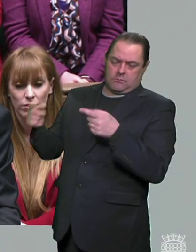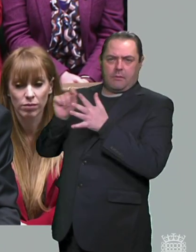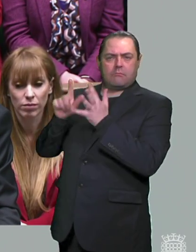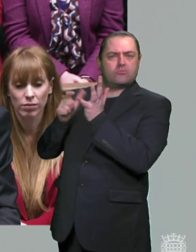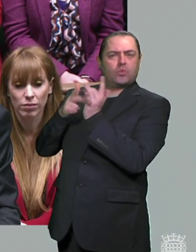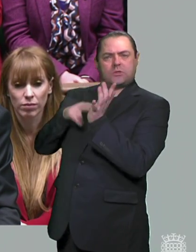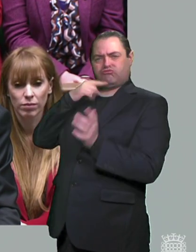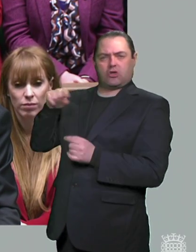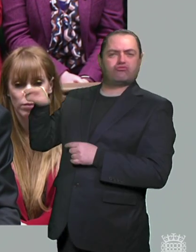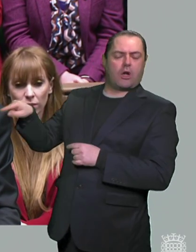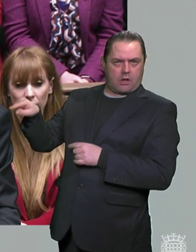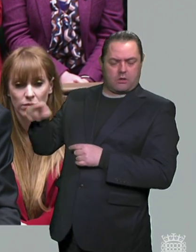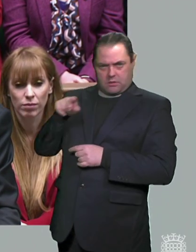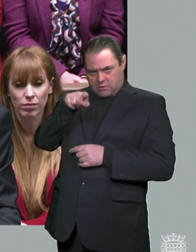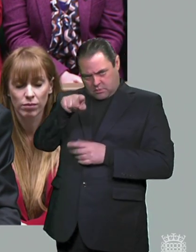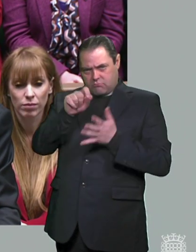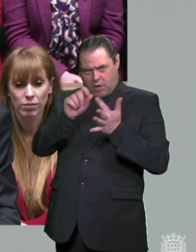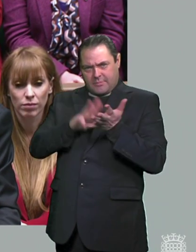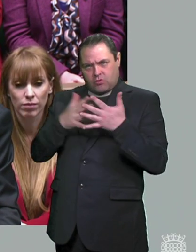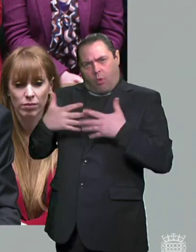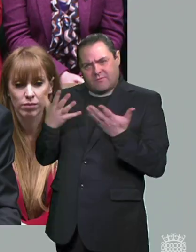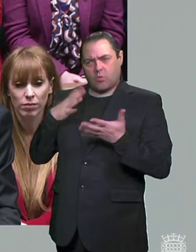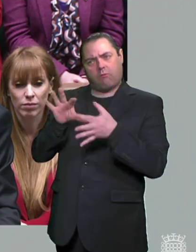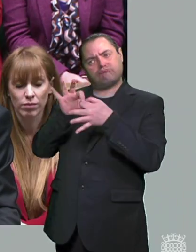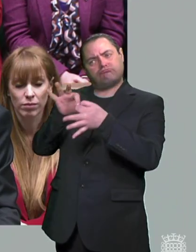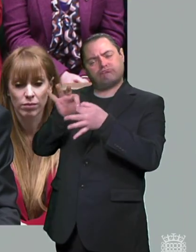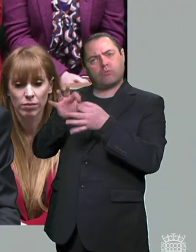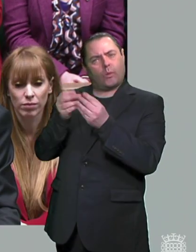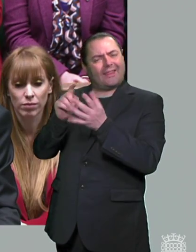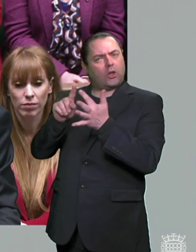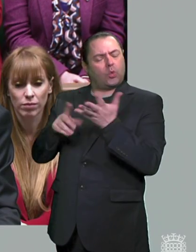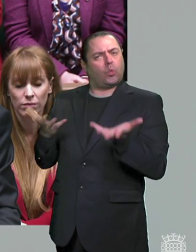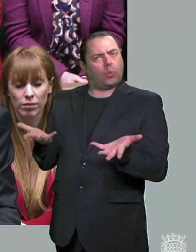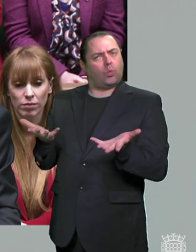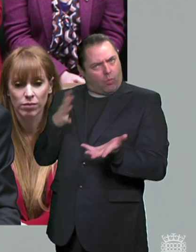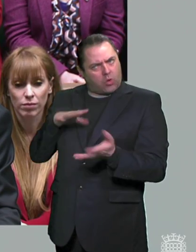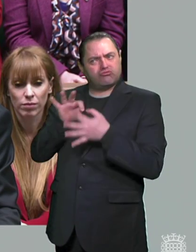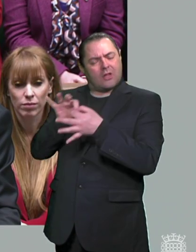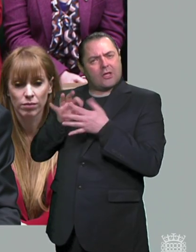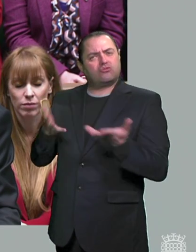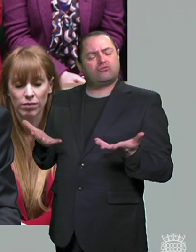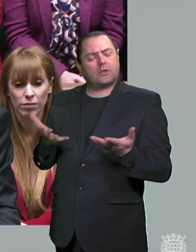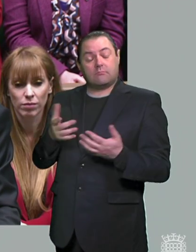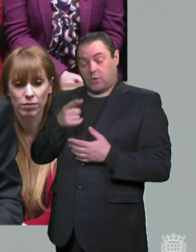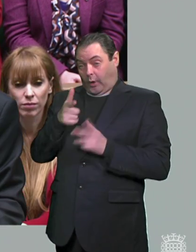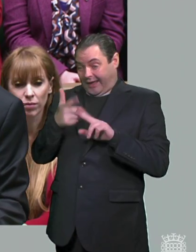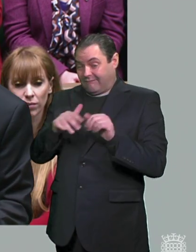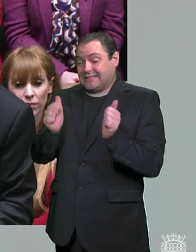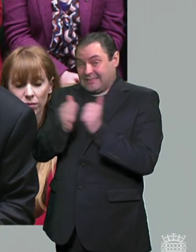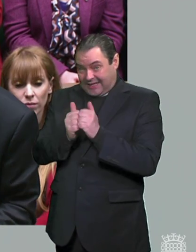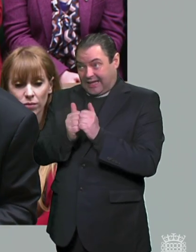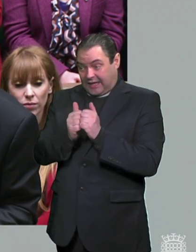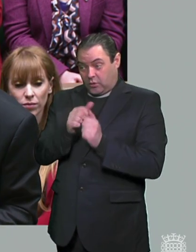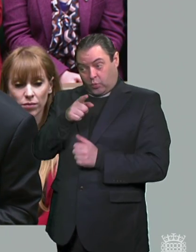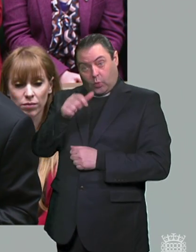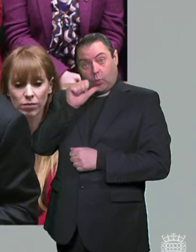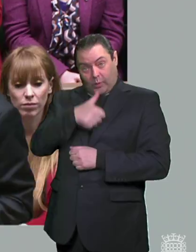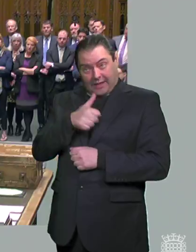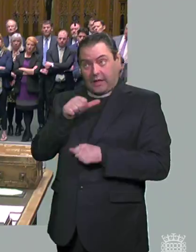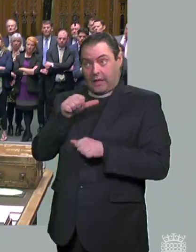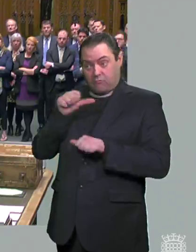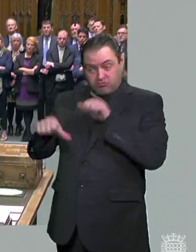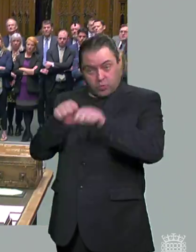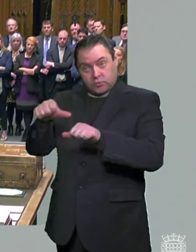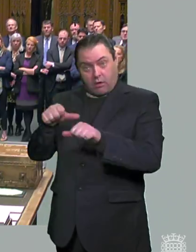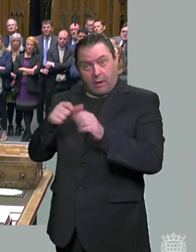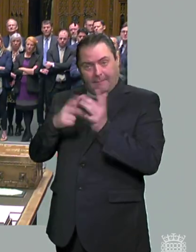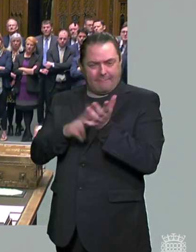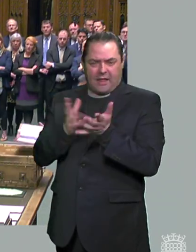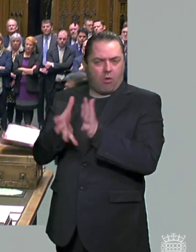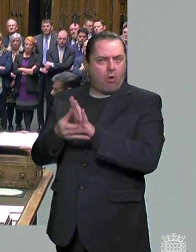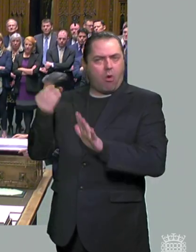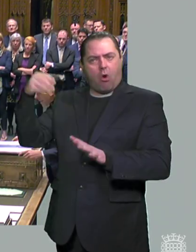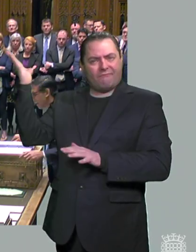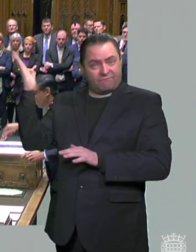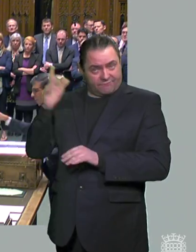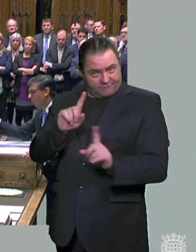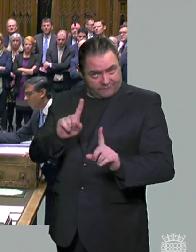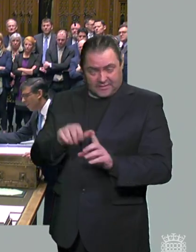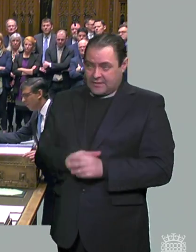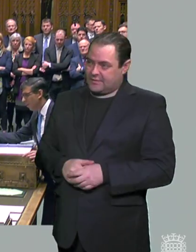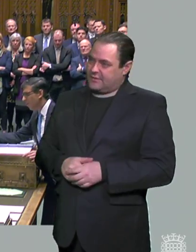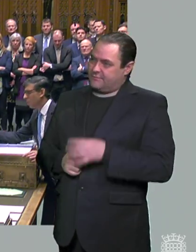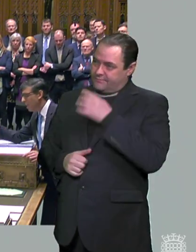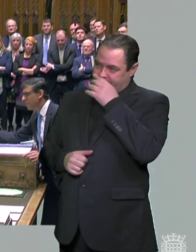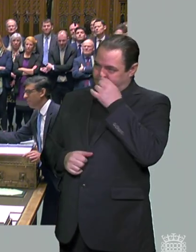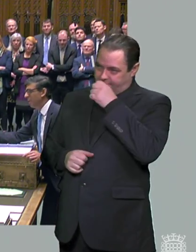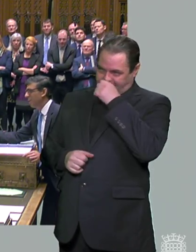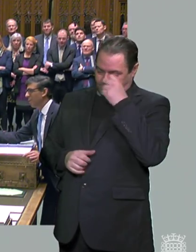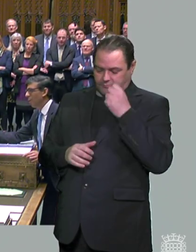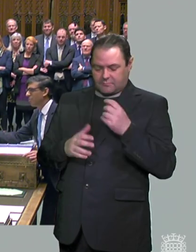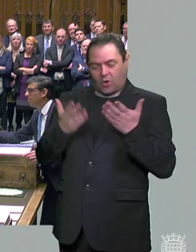The Prime Minister clearly wants a closer relationship with the EU, so can he confirm that if there is a deal he will pull the protocol Bill?